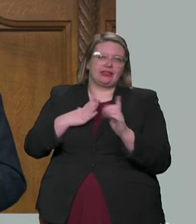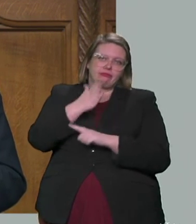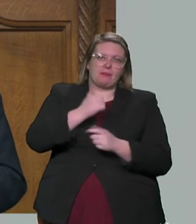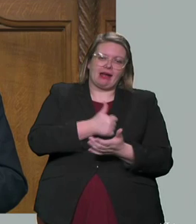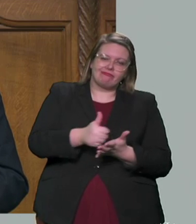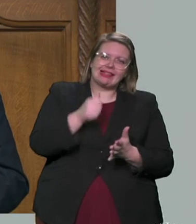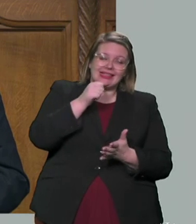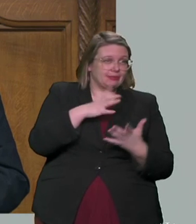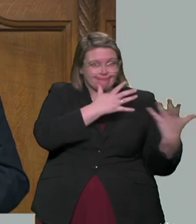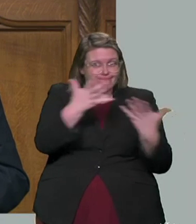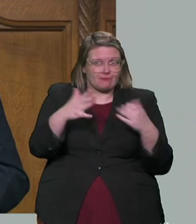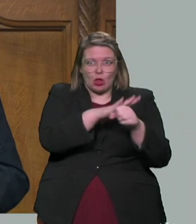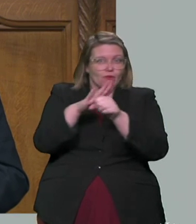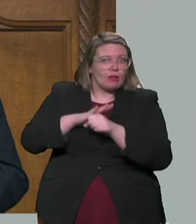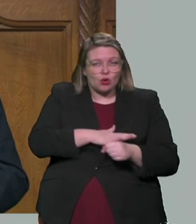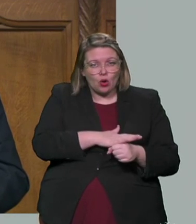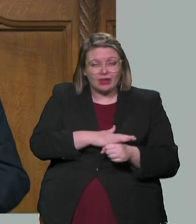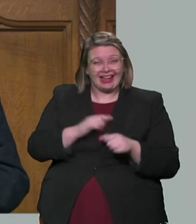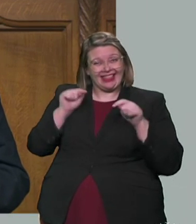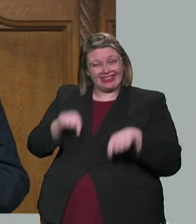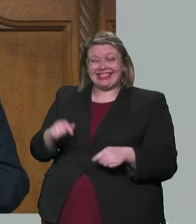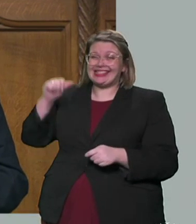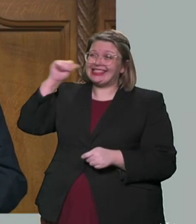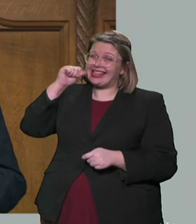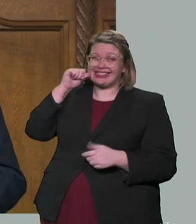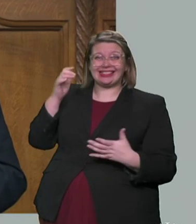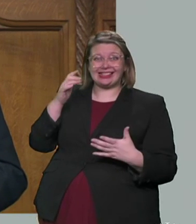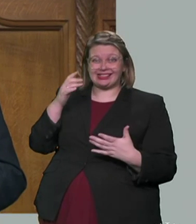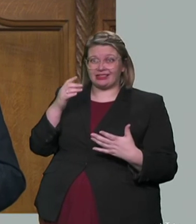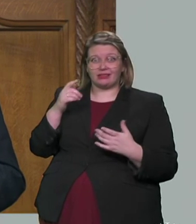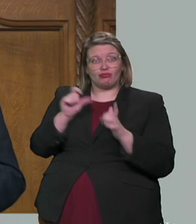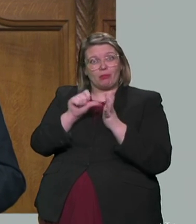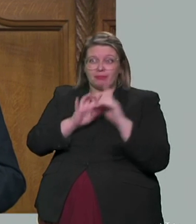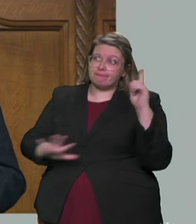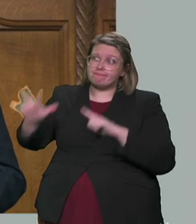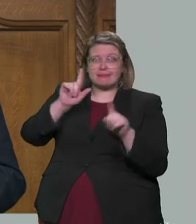Does the Prime Minister agree that such stories amount to nothing less than a national scandal?